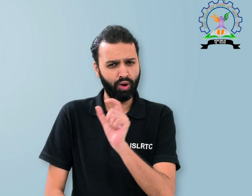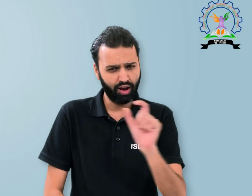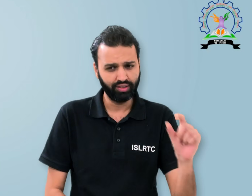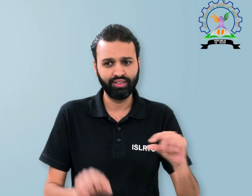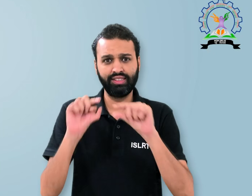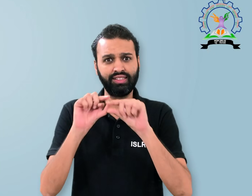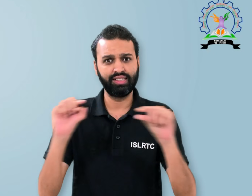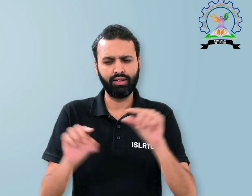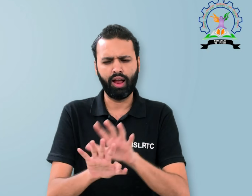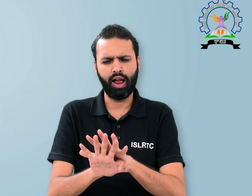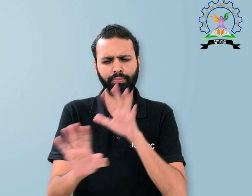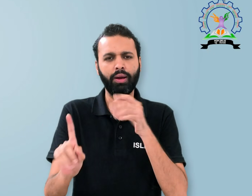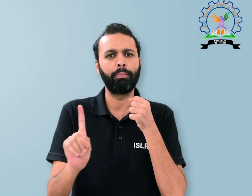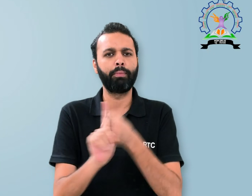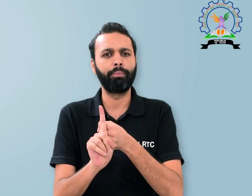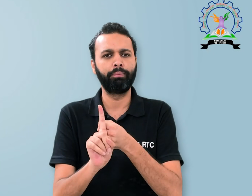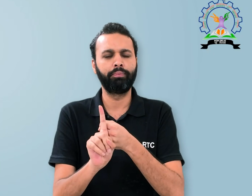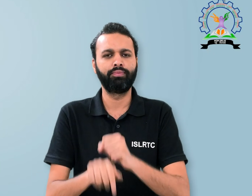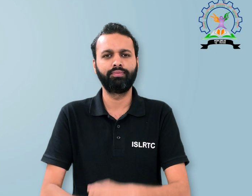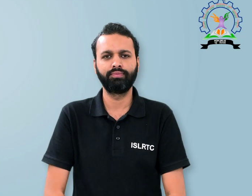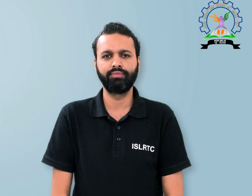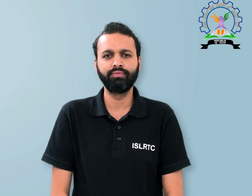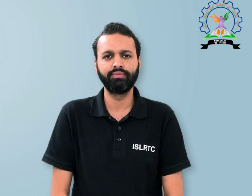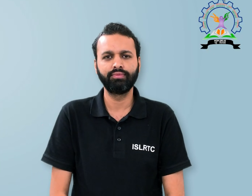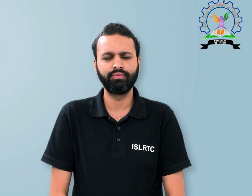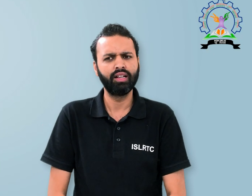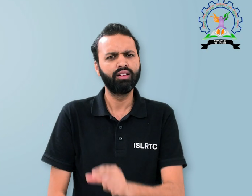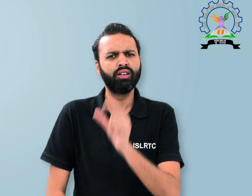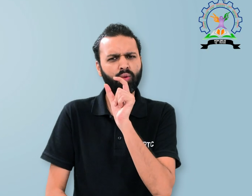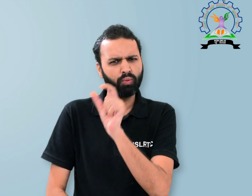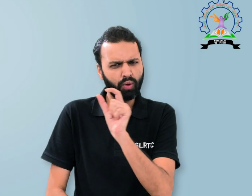Hyperbole